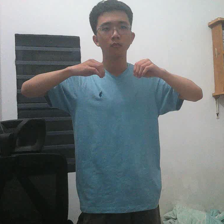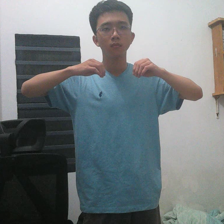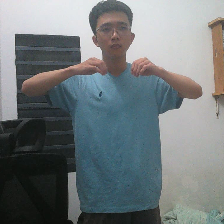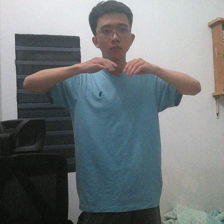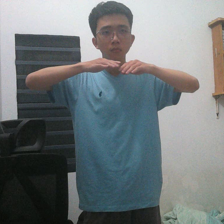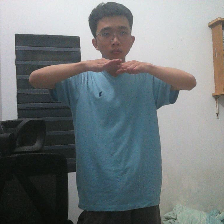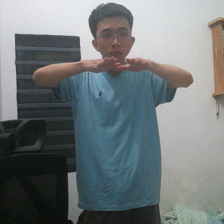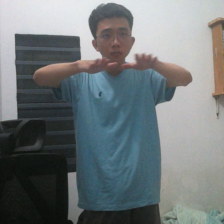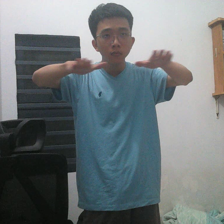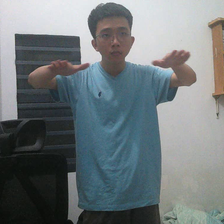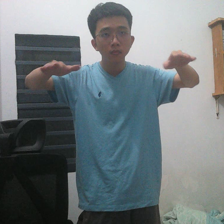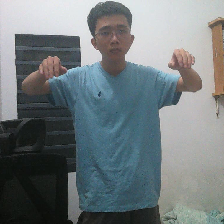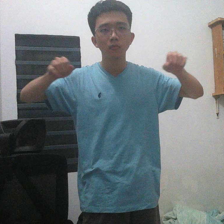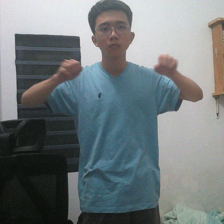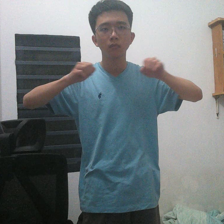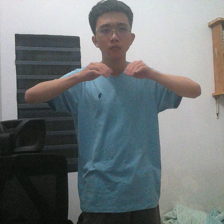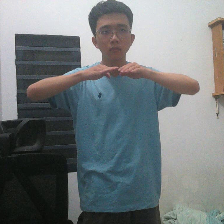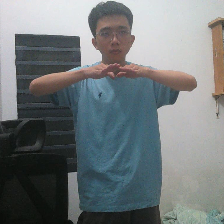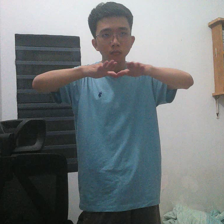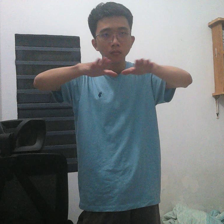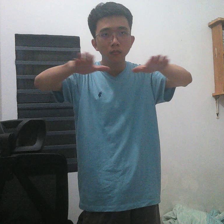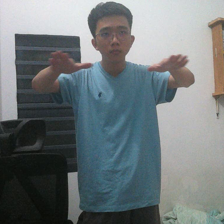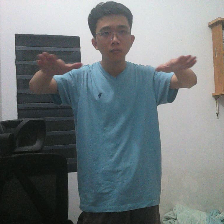boi